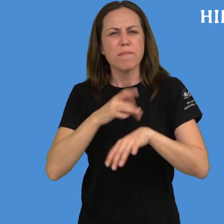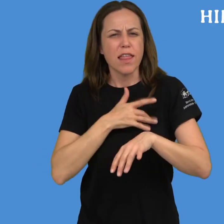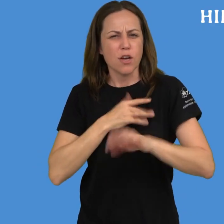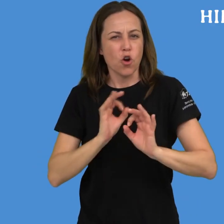corazón